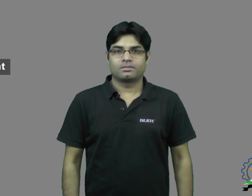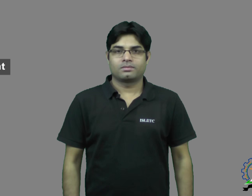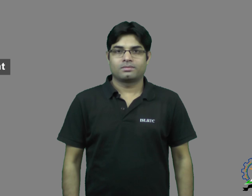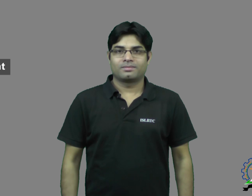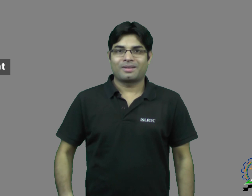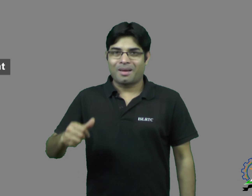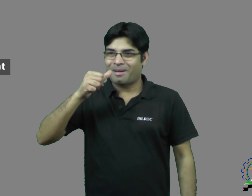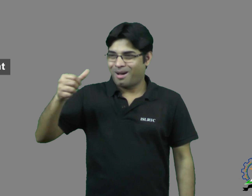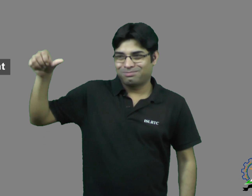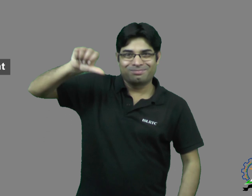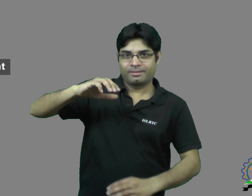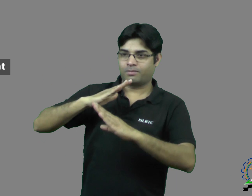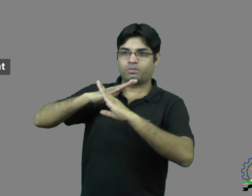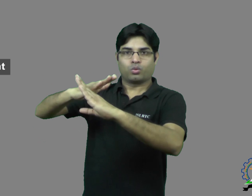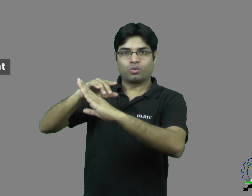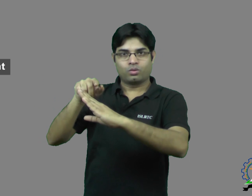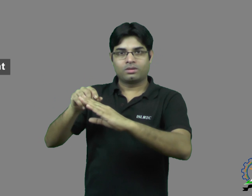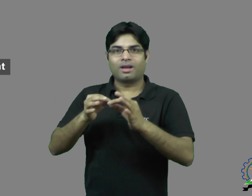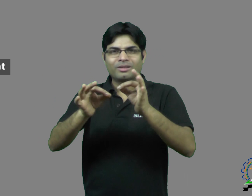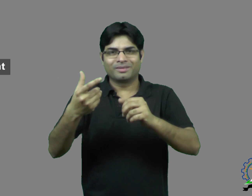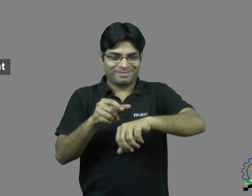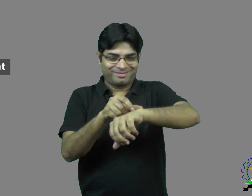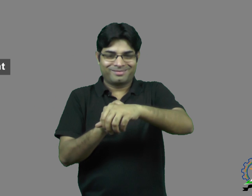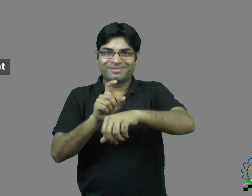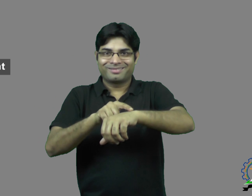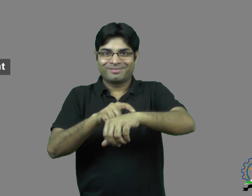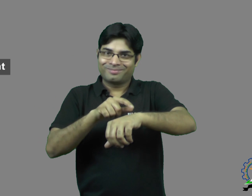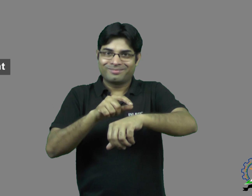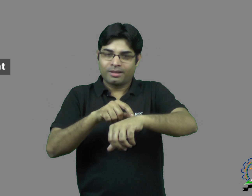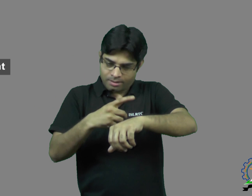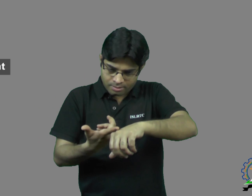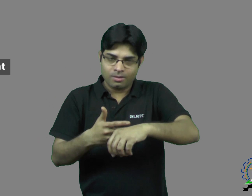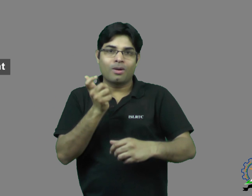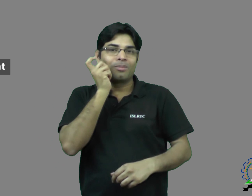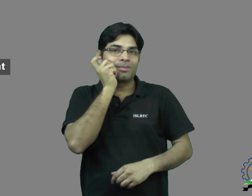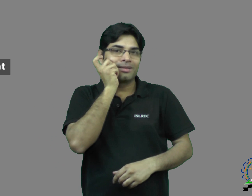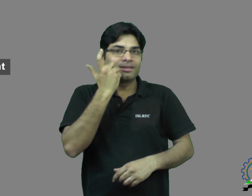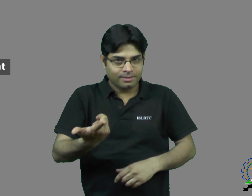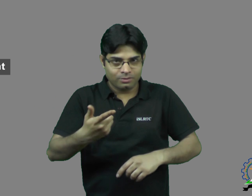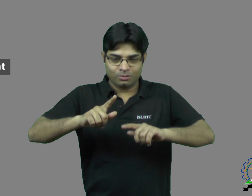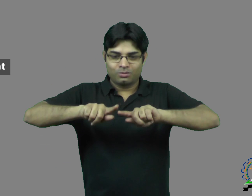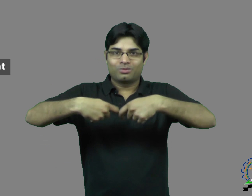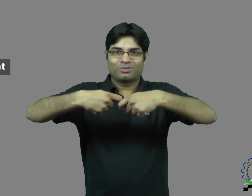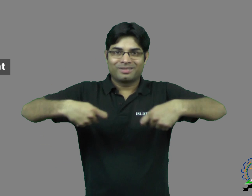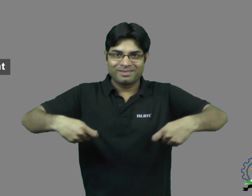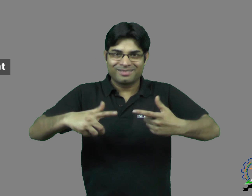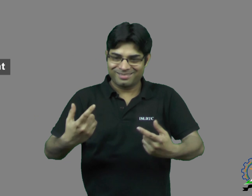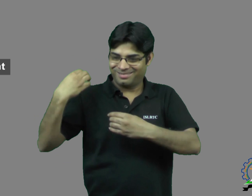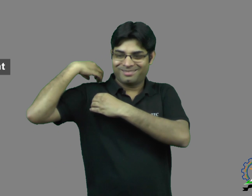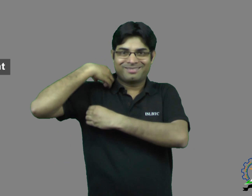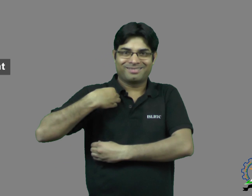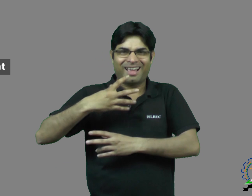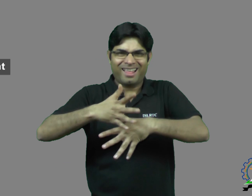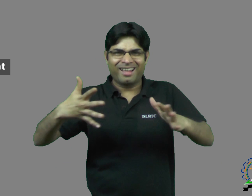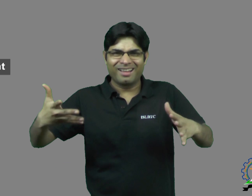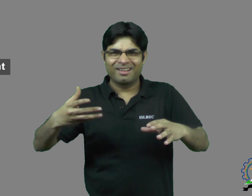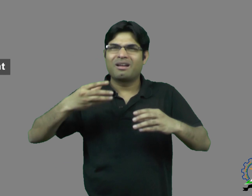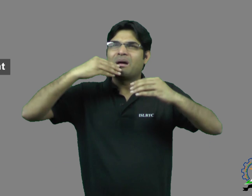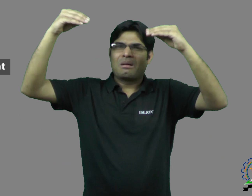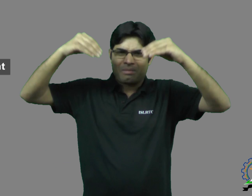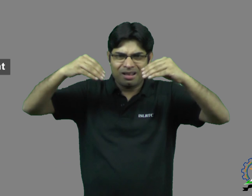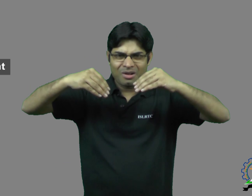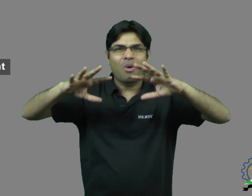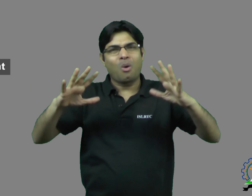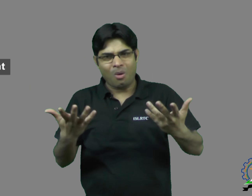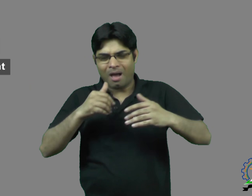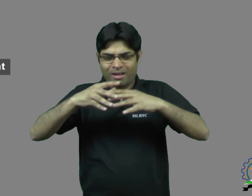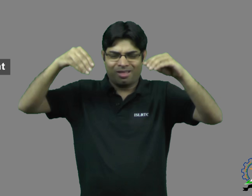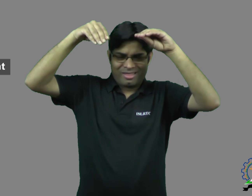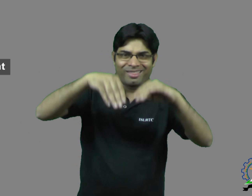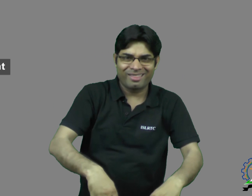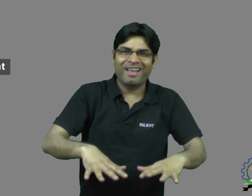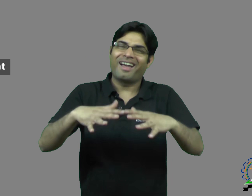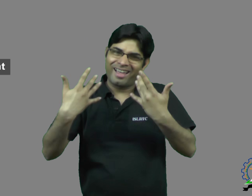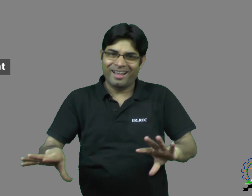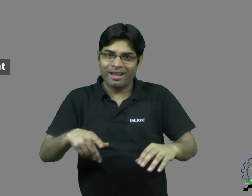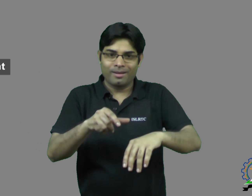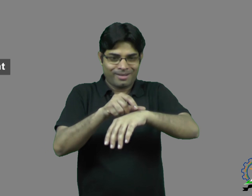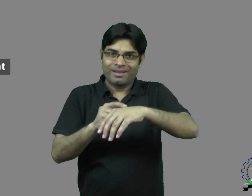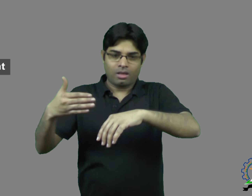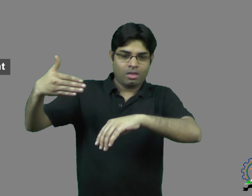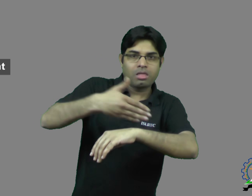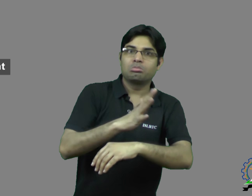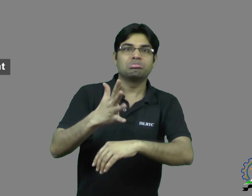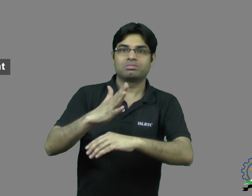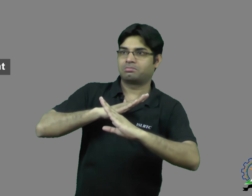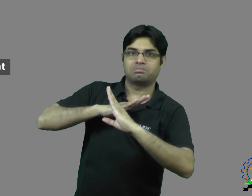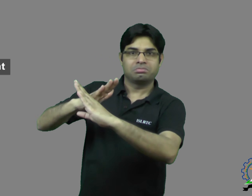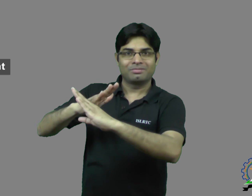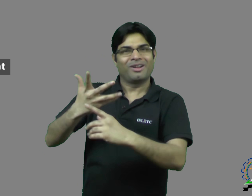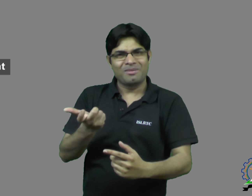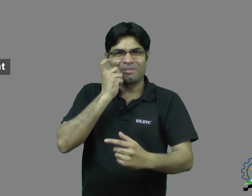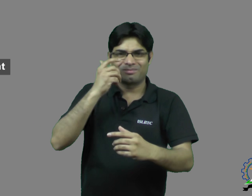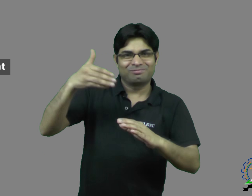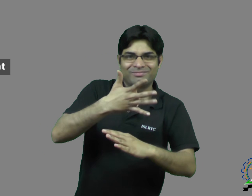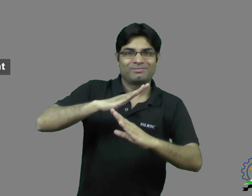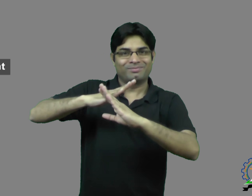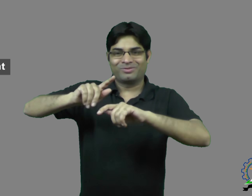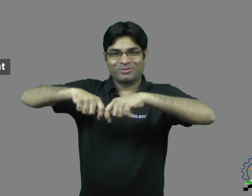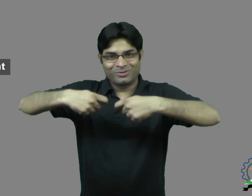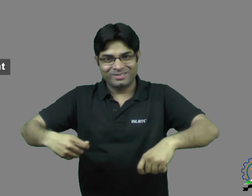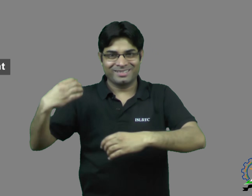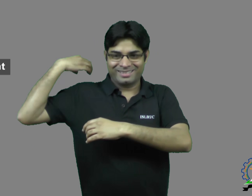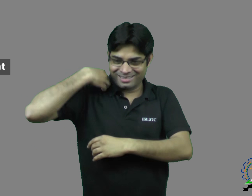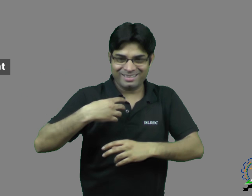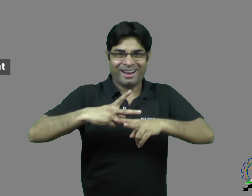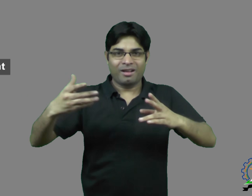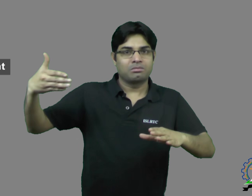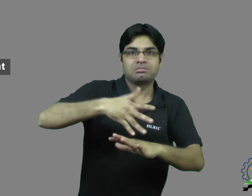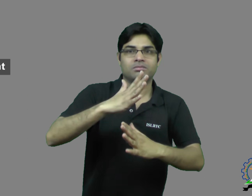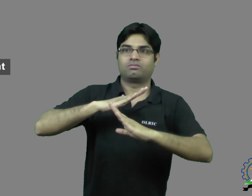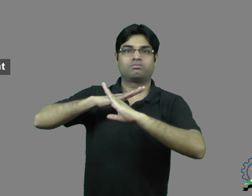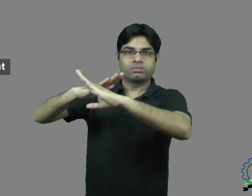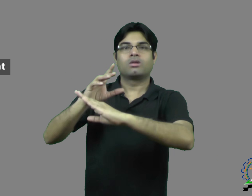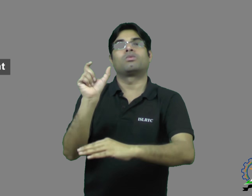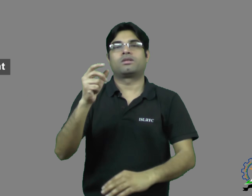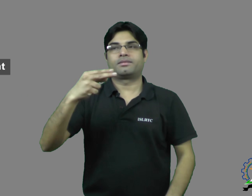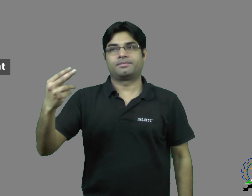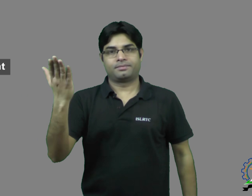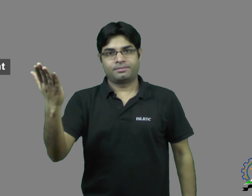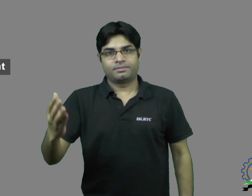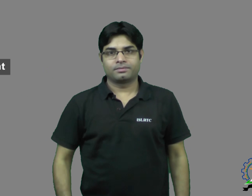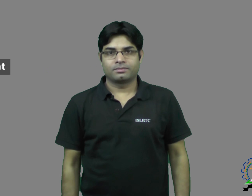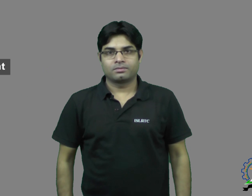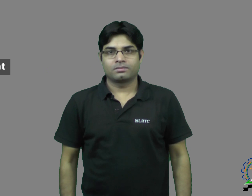Waterproof Water Resistant